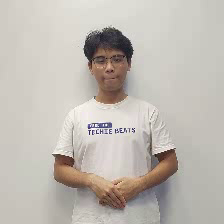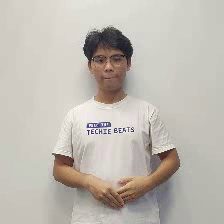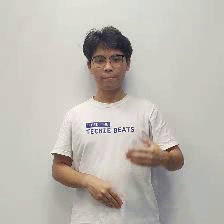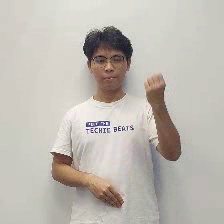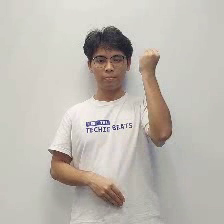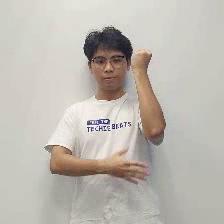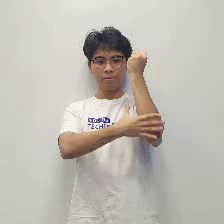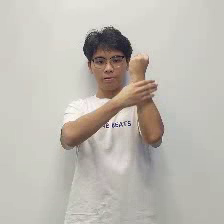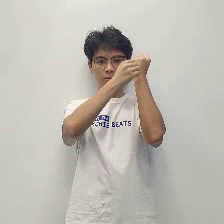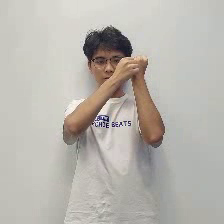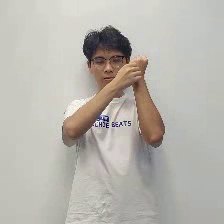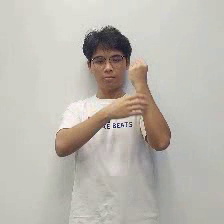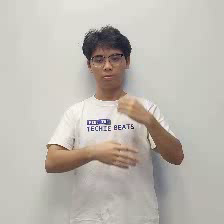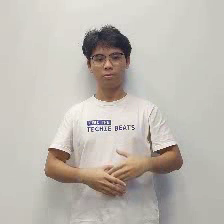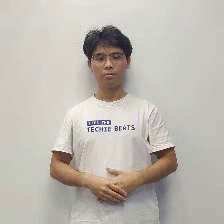Cứu